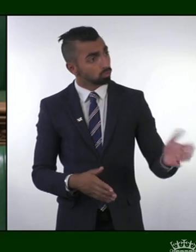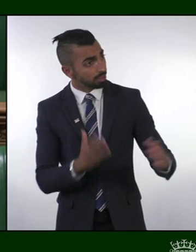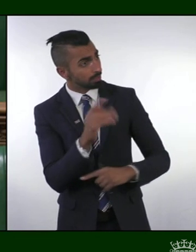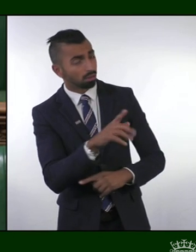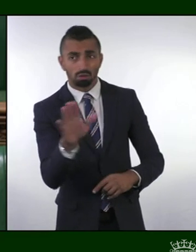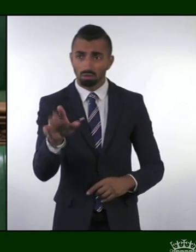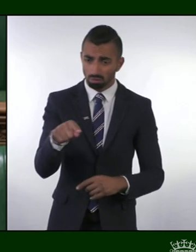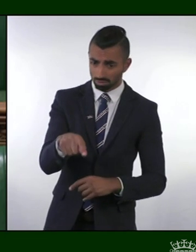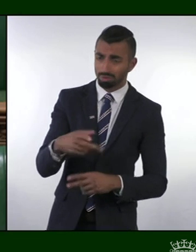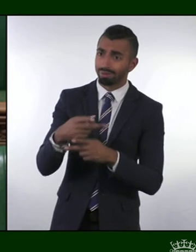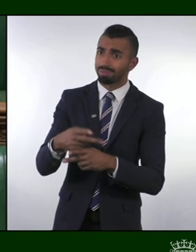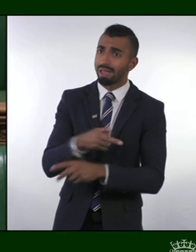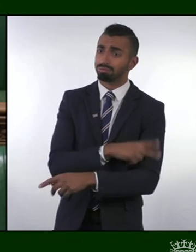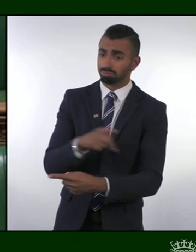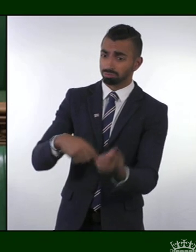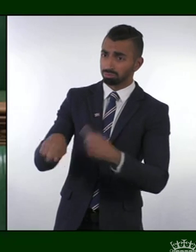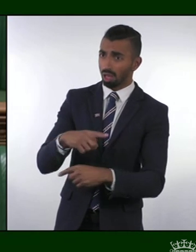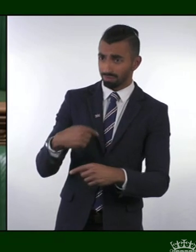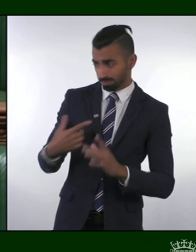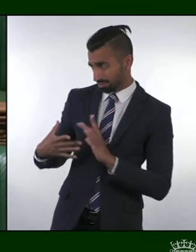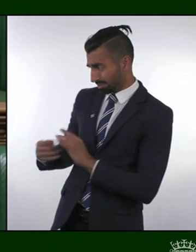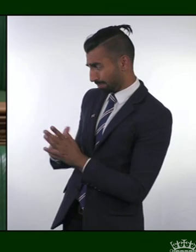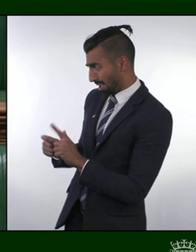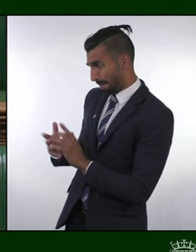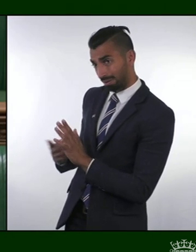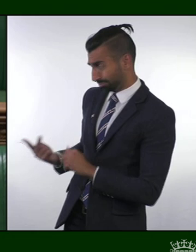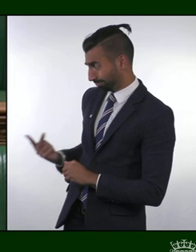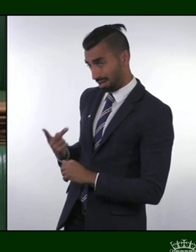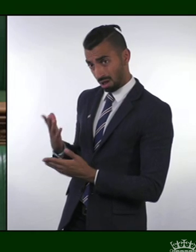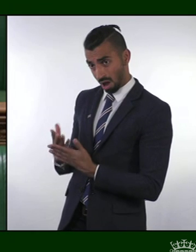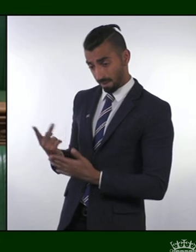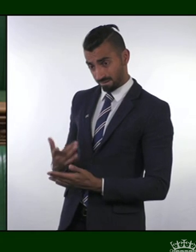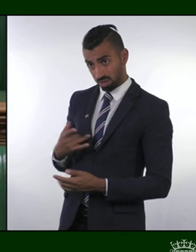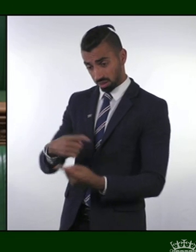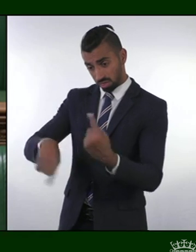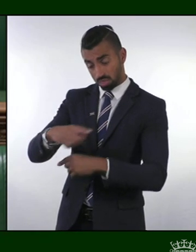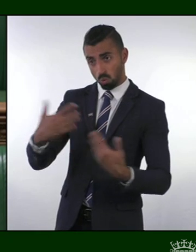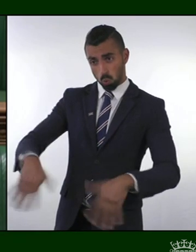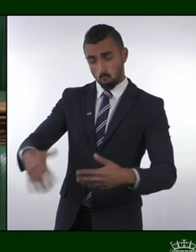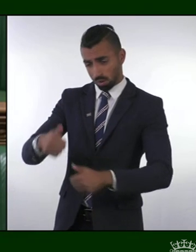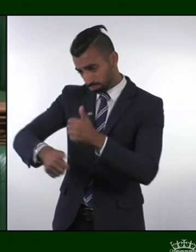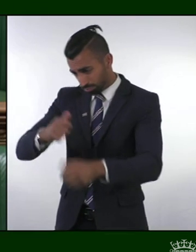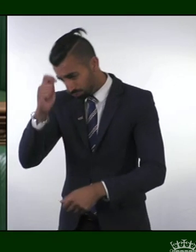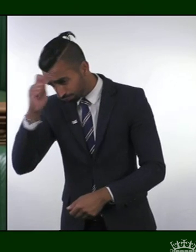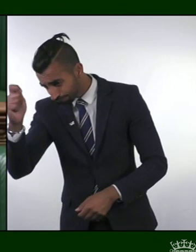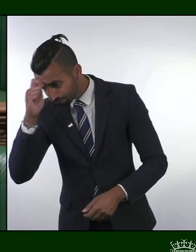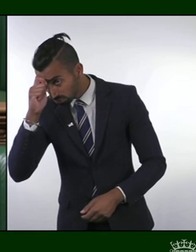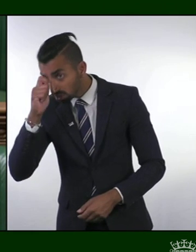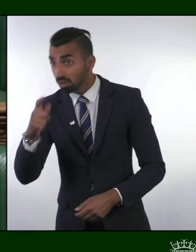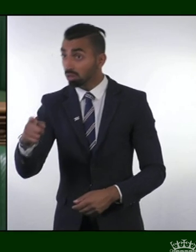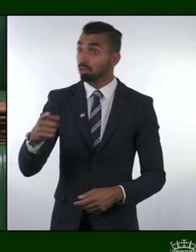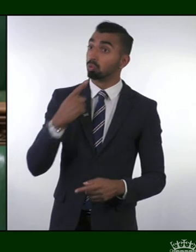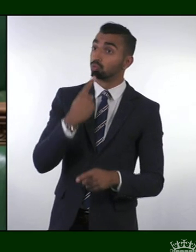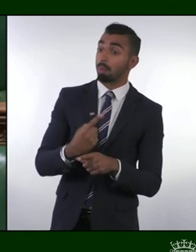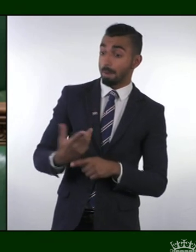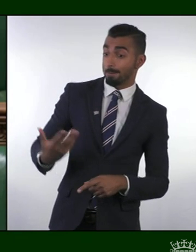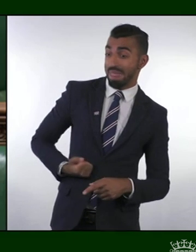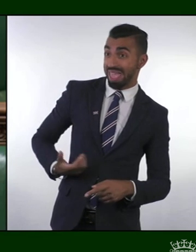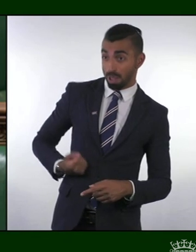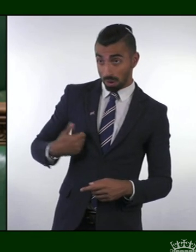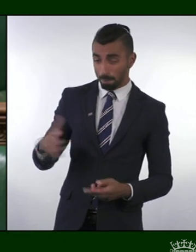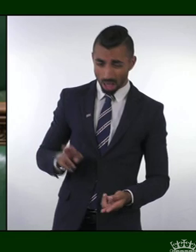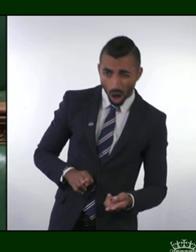In terms of public sector pay we are in the midst of the second year of inflation-busting pay rises for almost a million people, and we have got social care who are funded from local authorities.